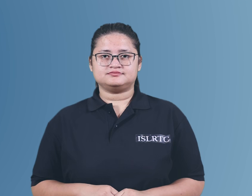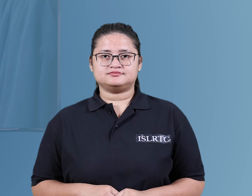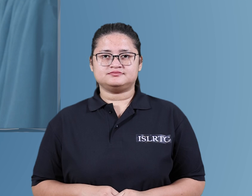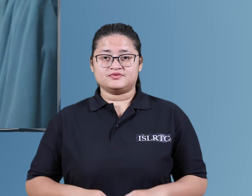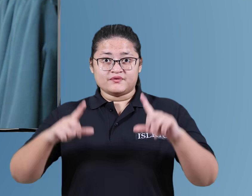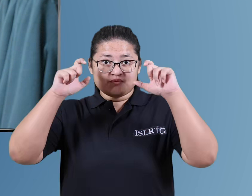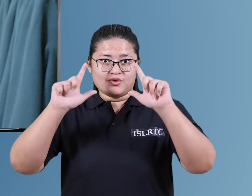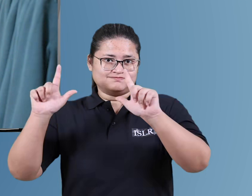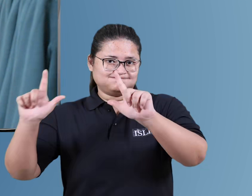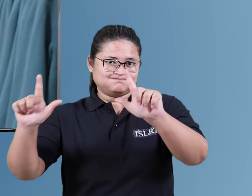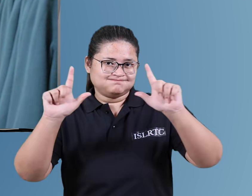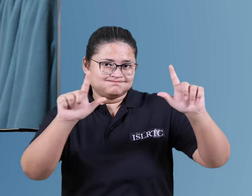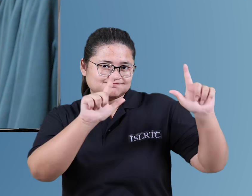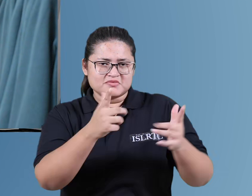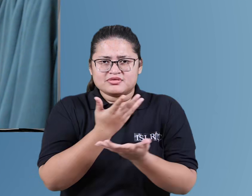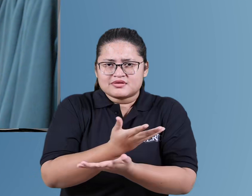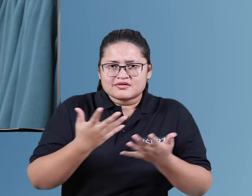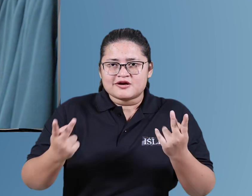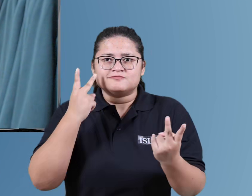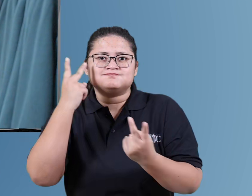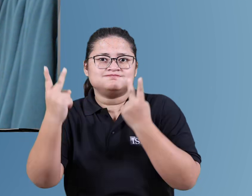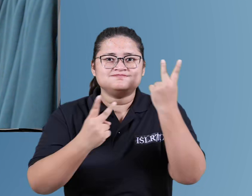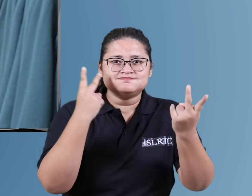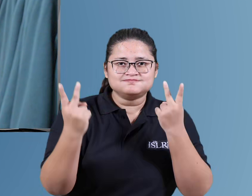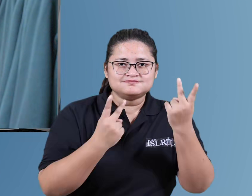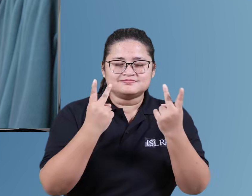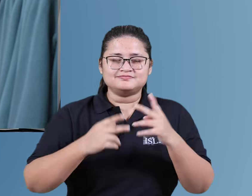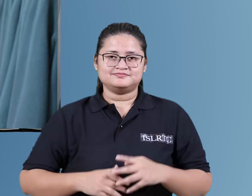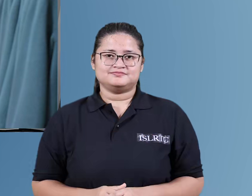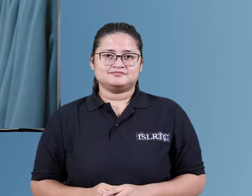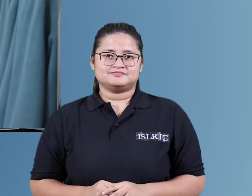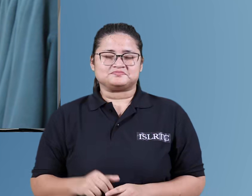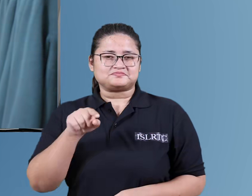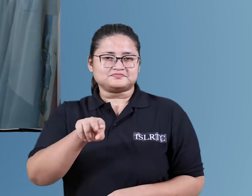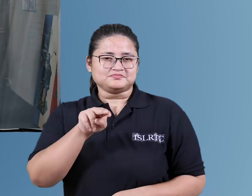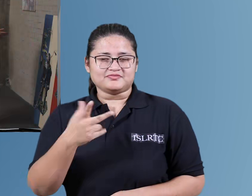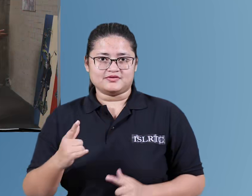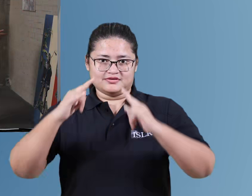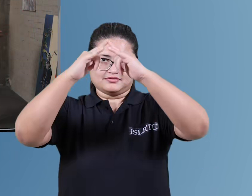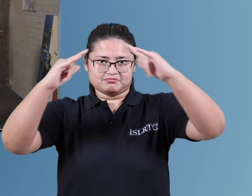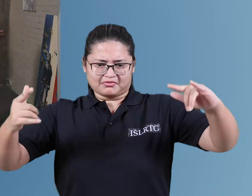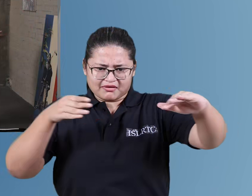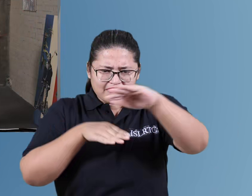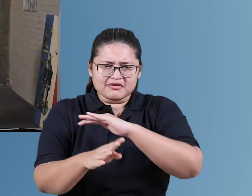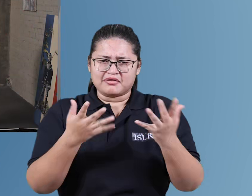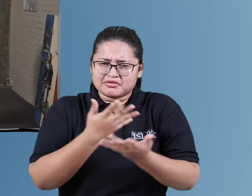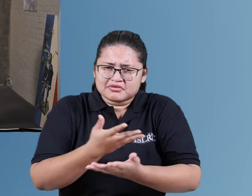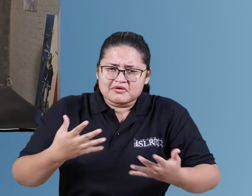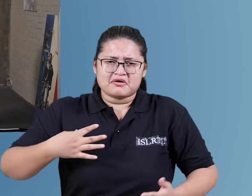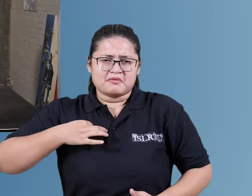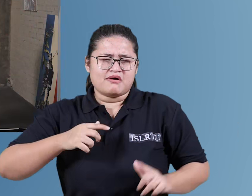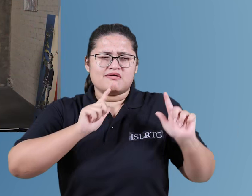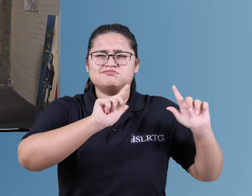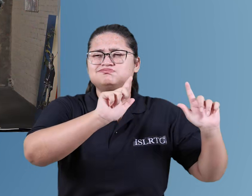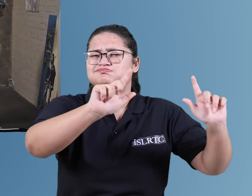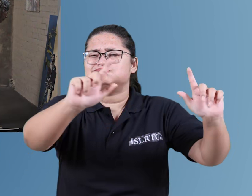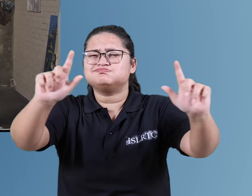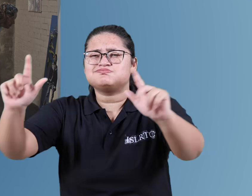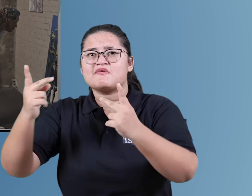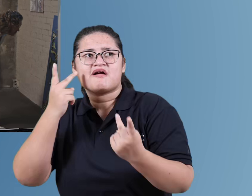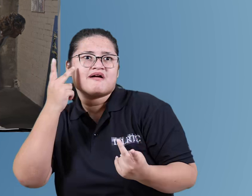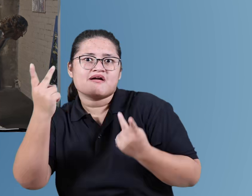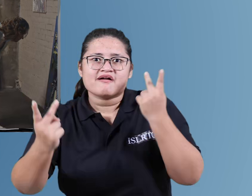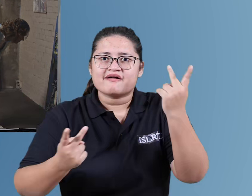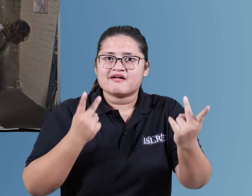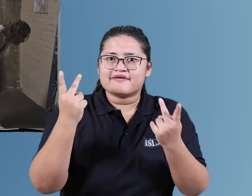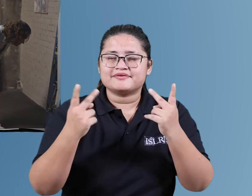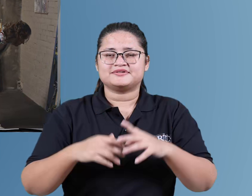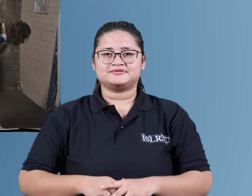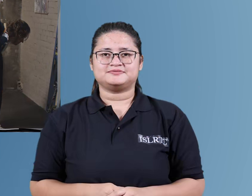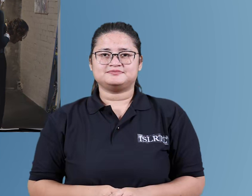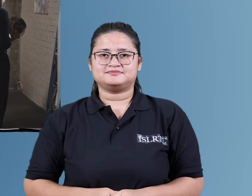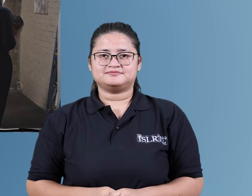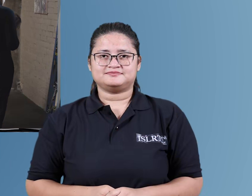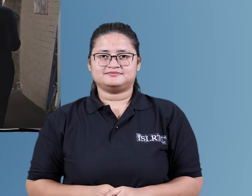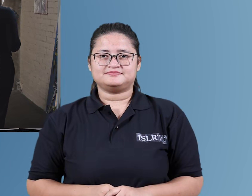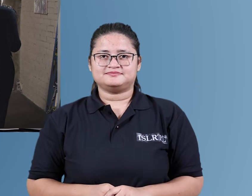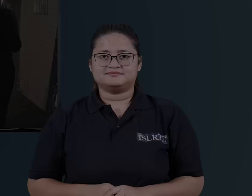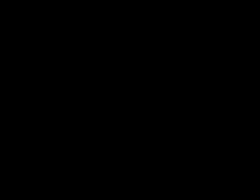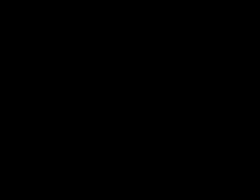Exhibition An organized presentation of art, clothing or other items for public viewing is known as an exhibition.